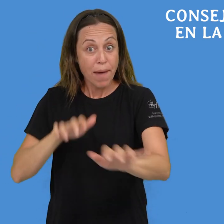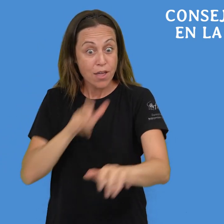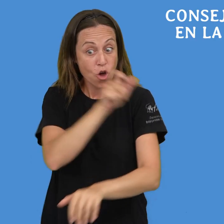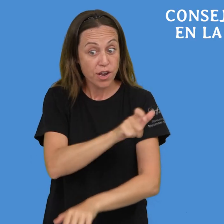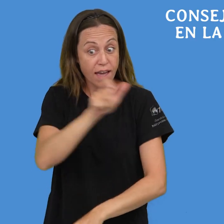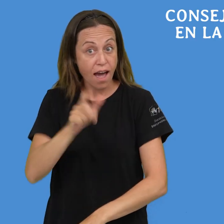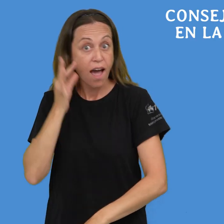persona